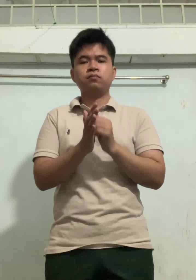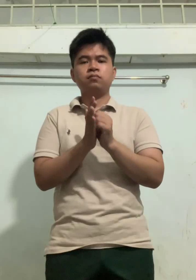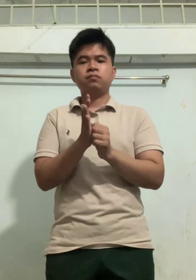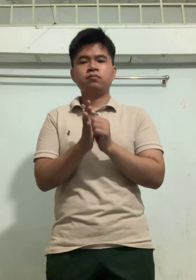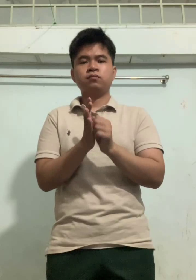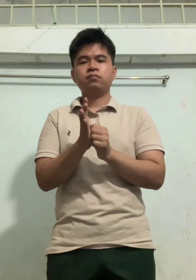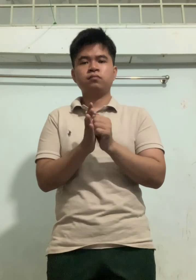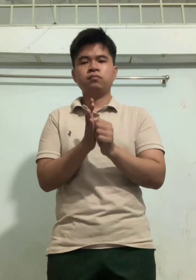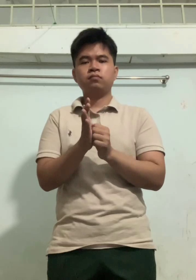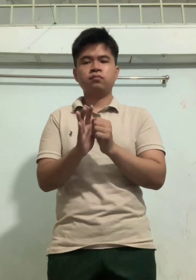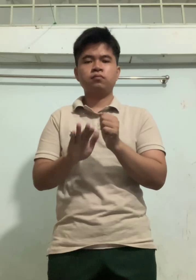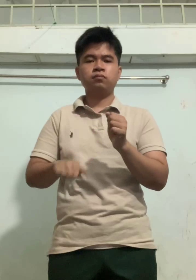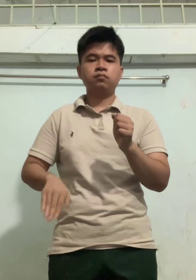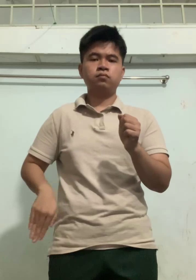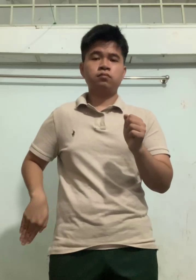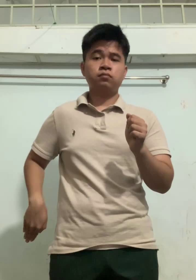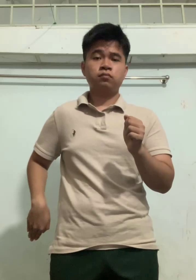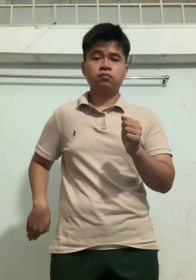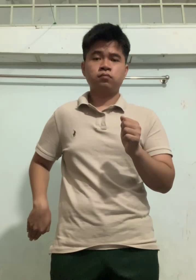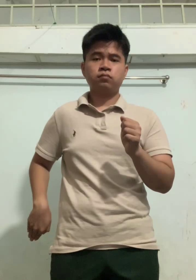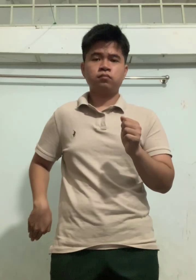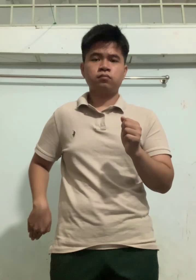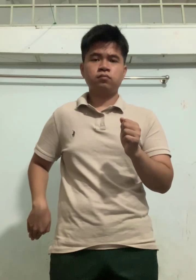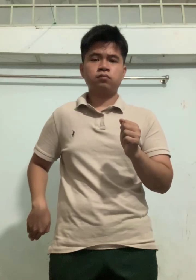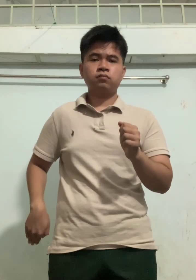thang sau